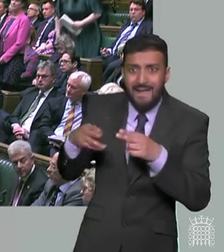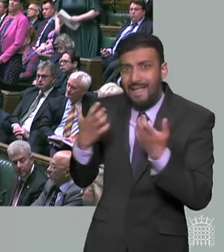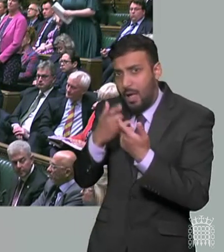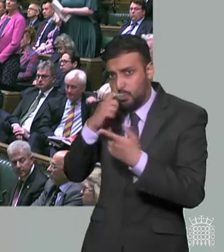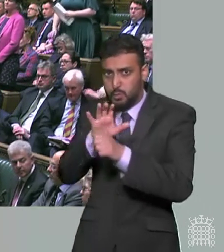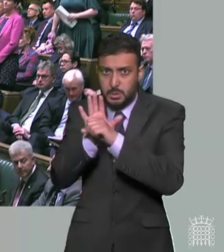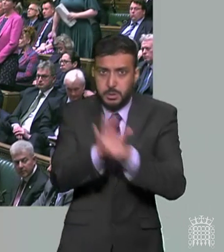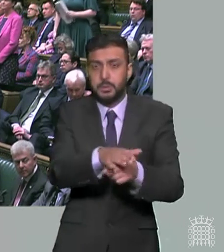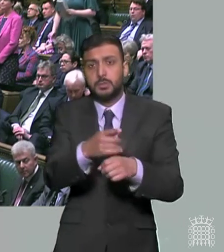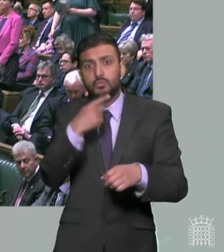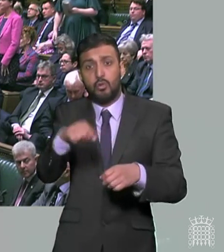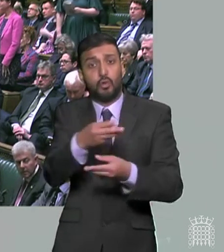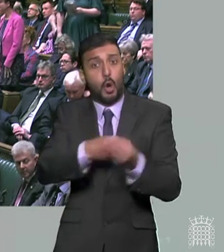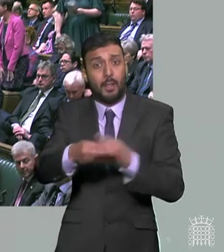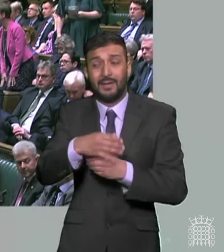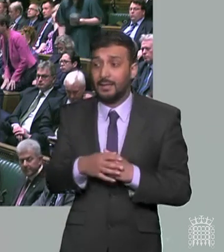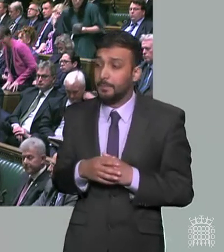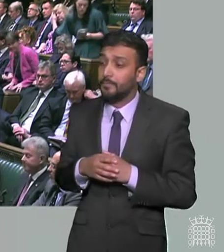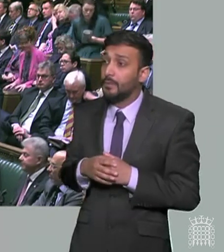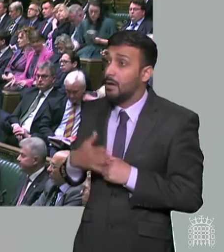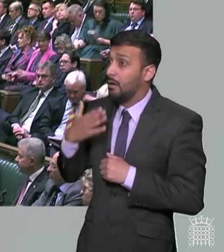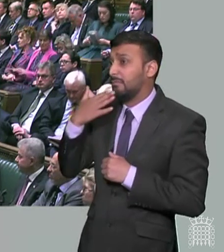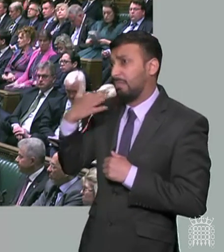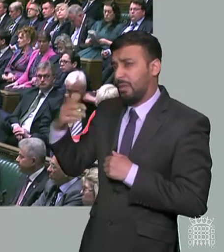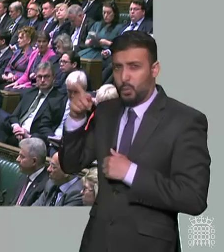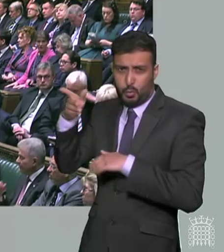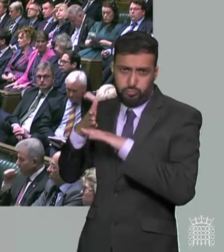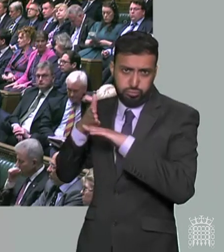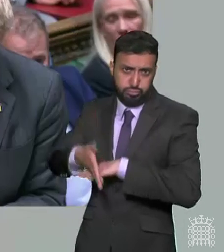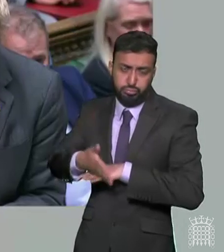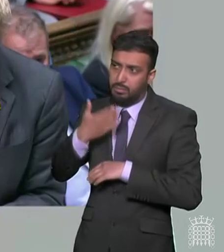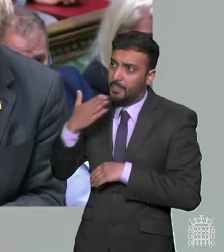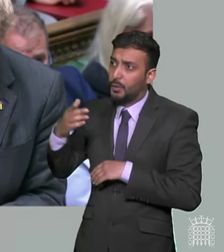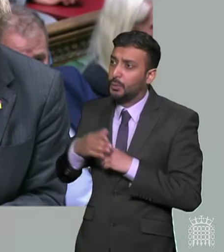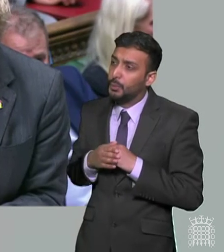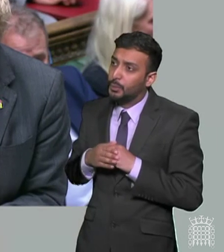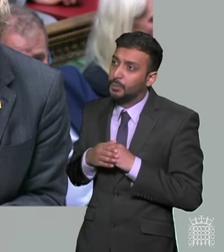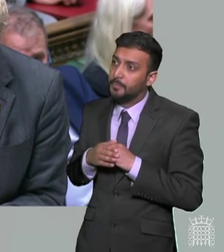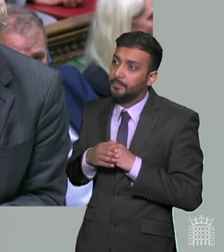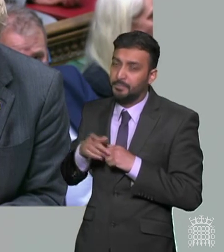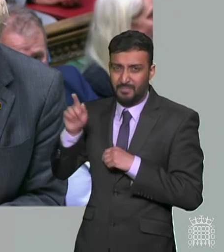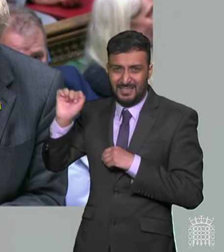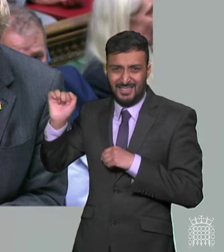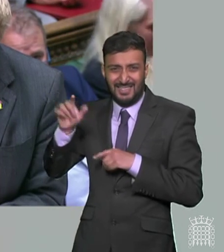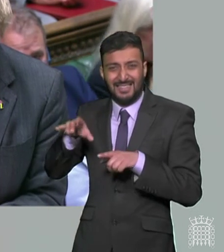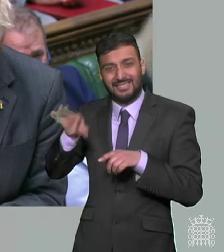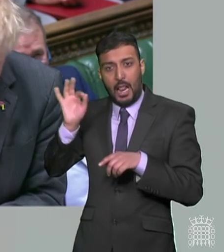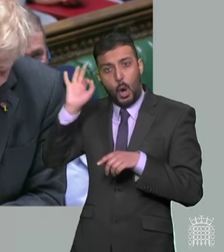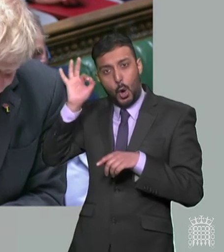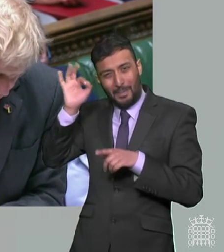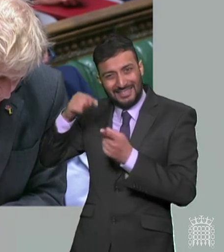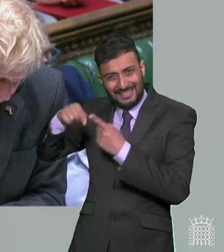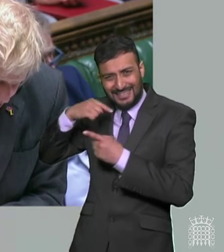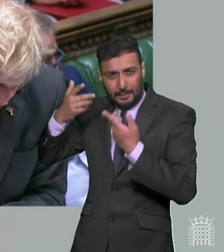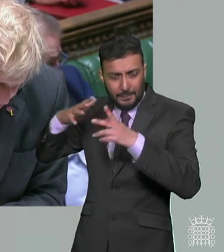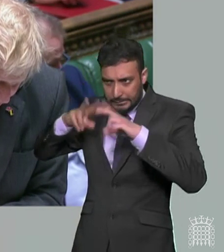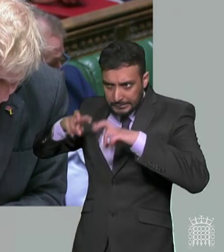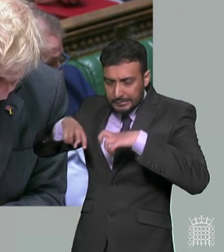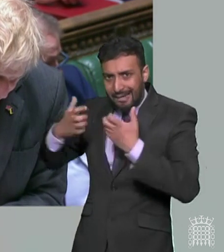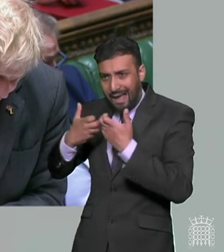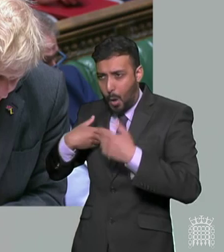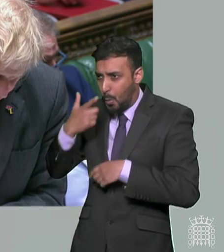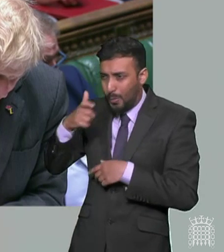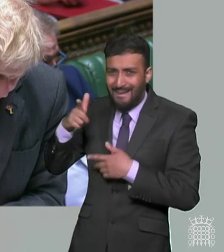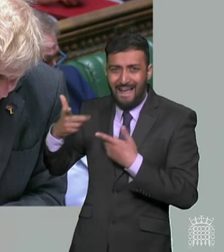I thank my right honourable Friend for what he and his Select Committee have been doing in this area to tighten the screw on Putin’s regime.